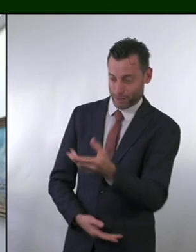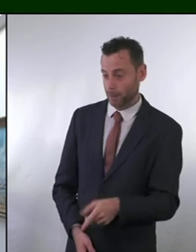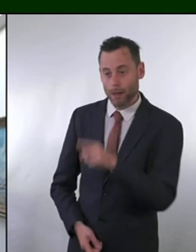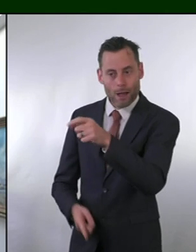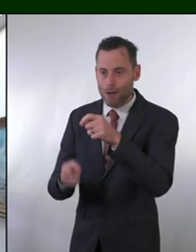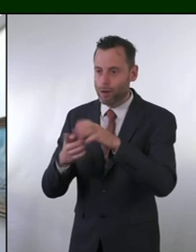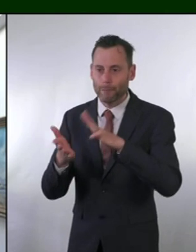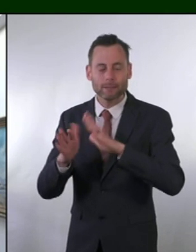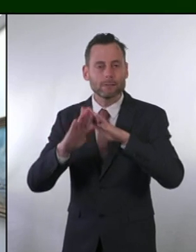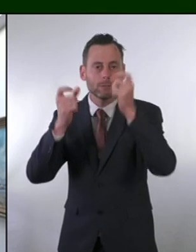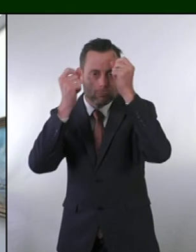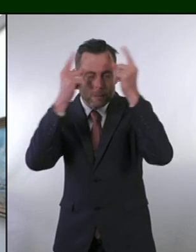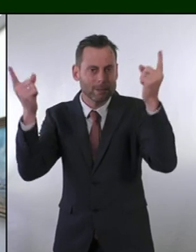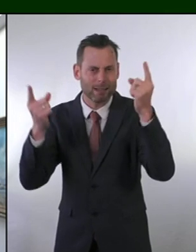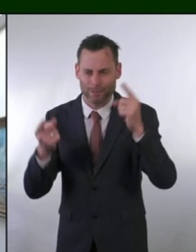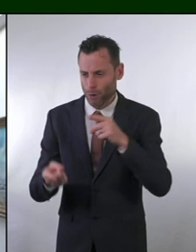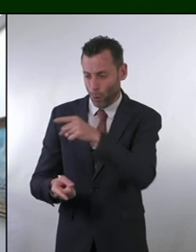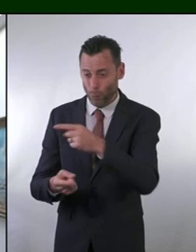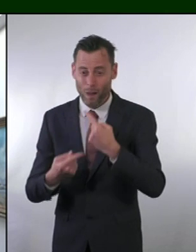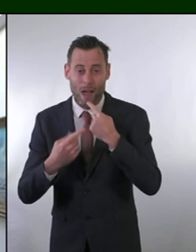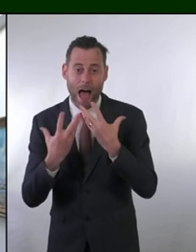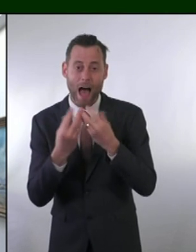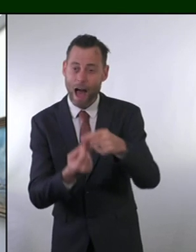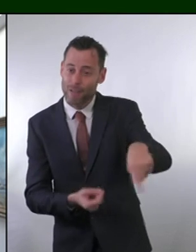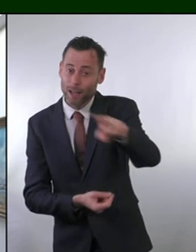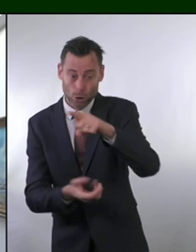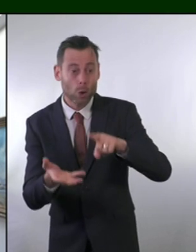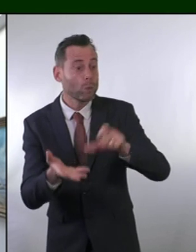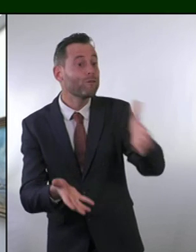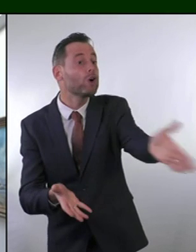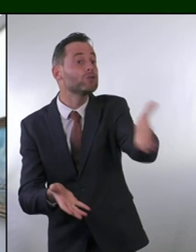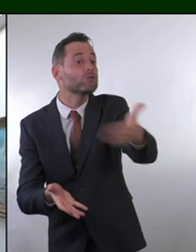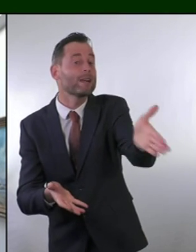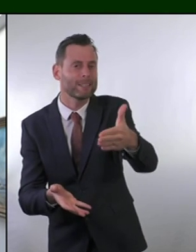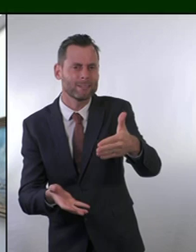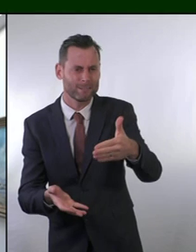Universal credit— is that really what the Prime Minister is saying to those that could be saved?